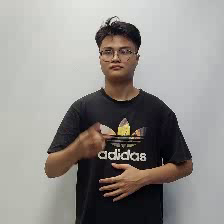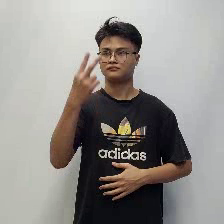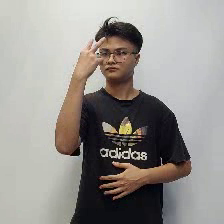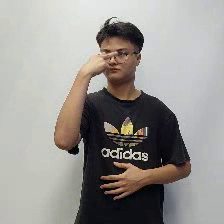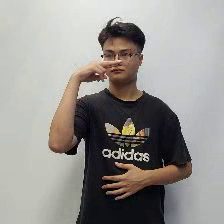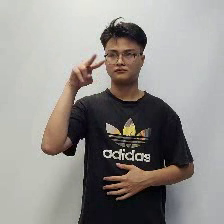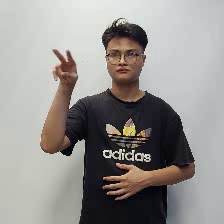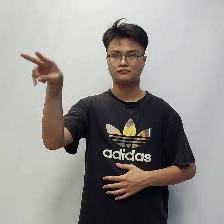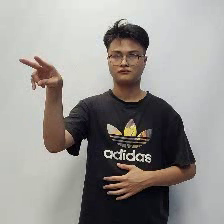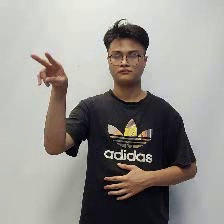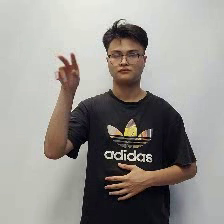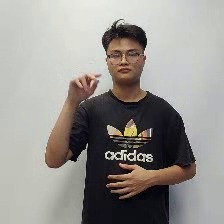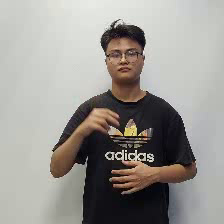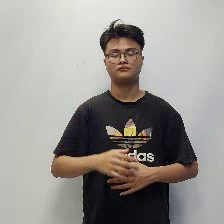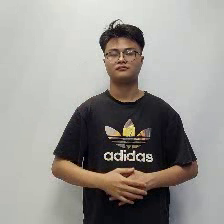Nhìn